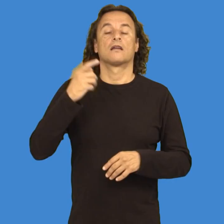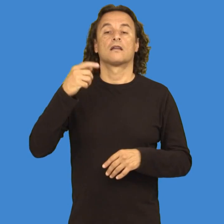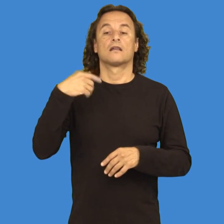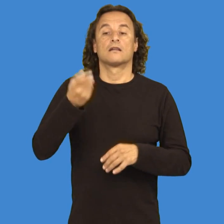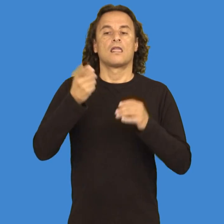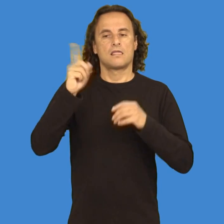despues